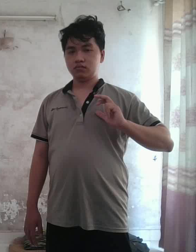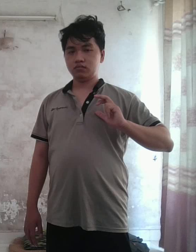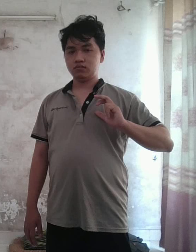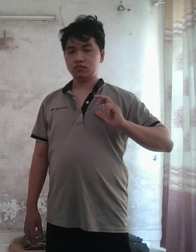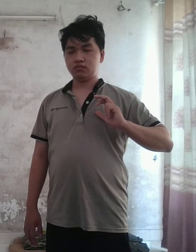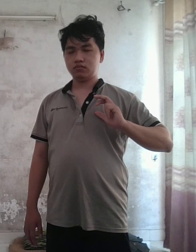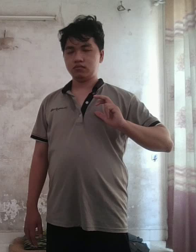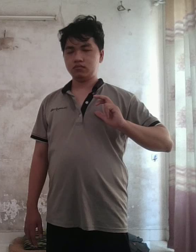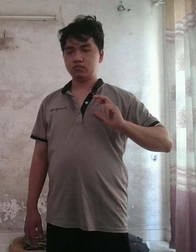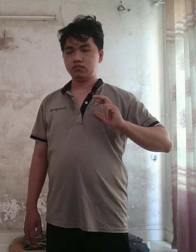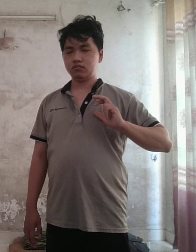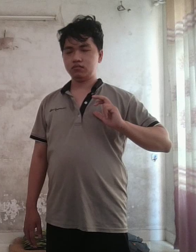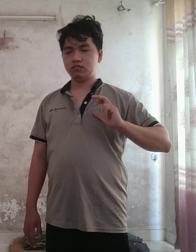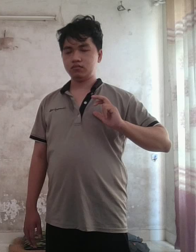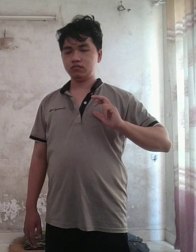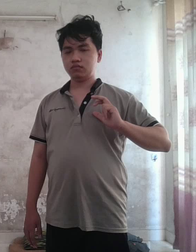giau co